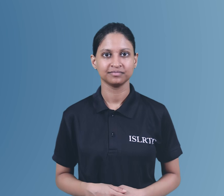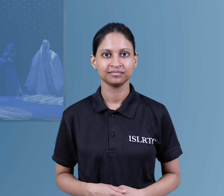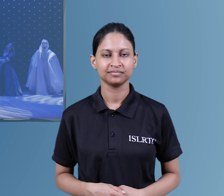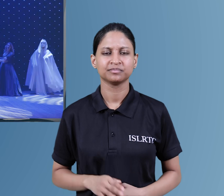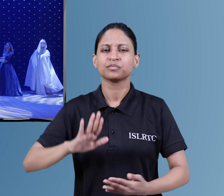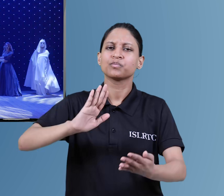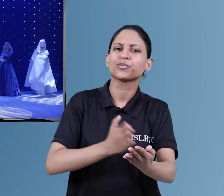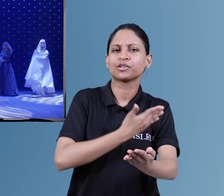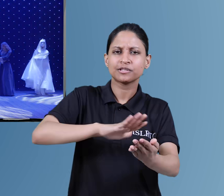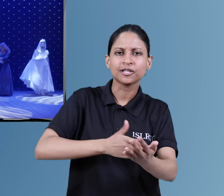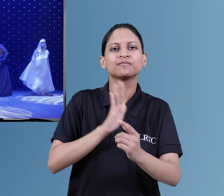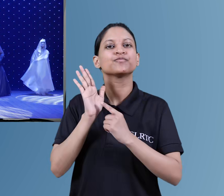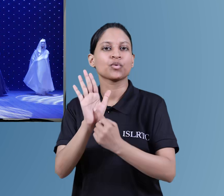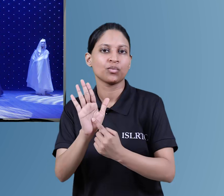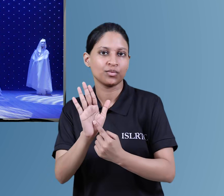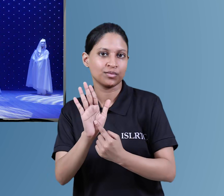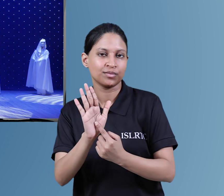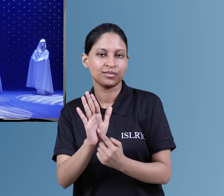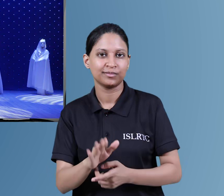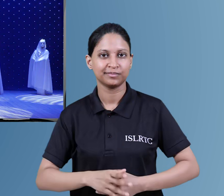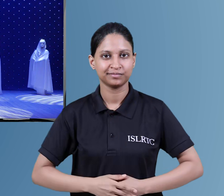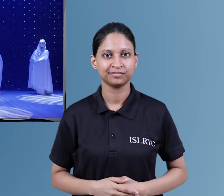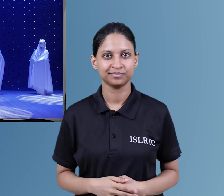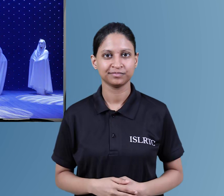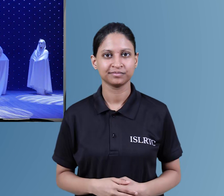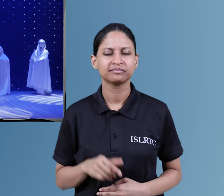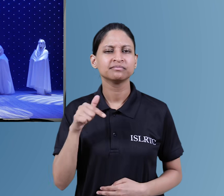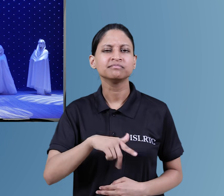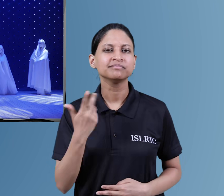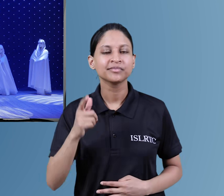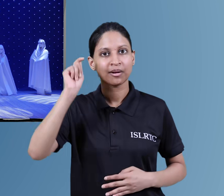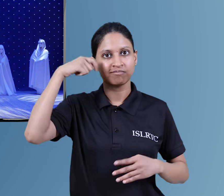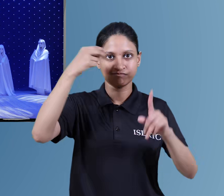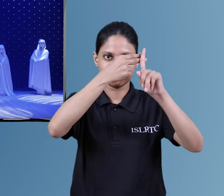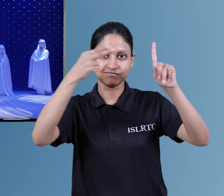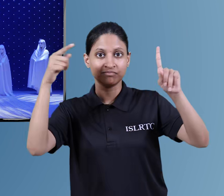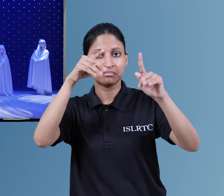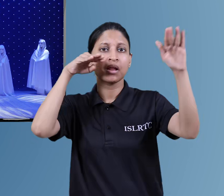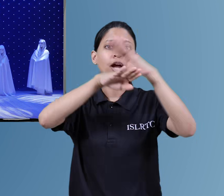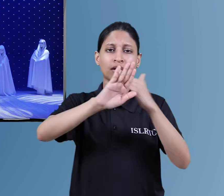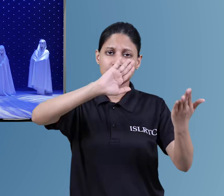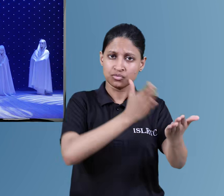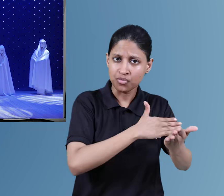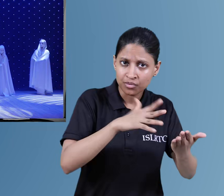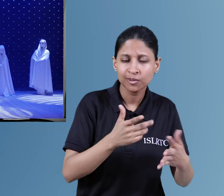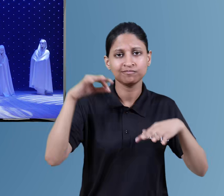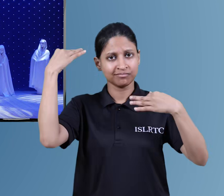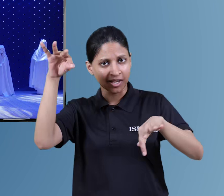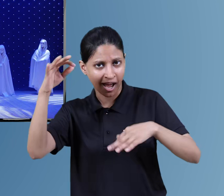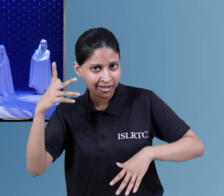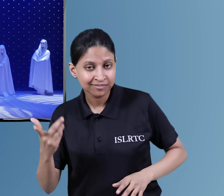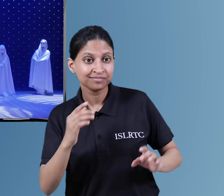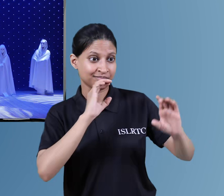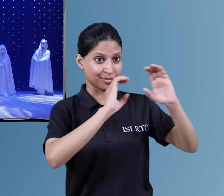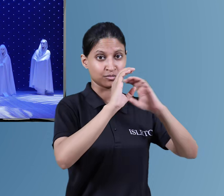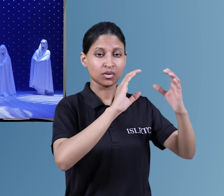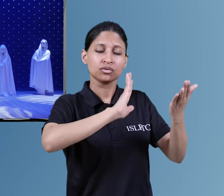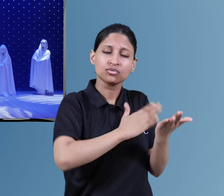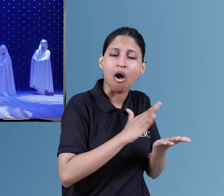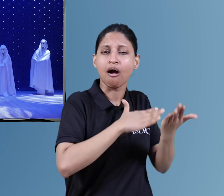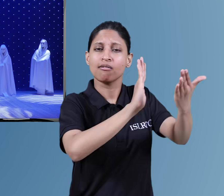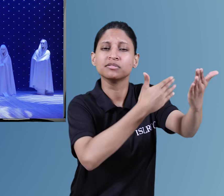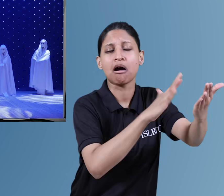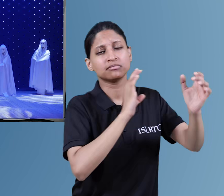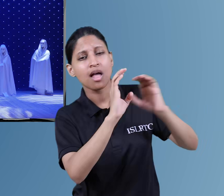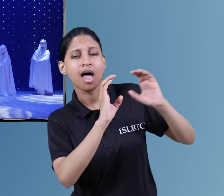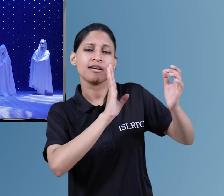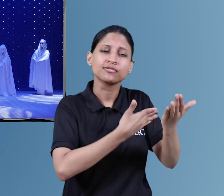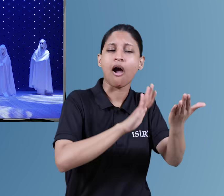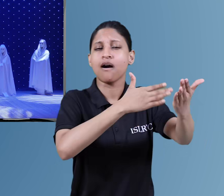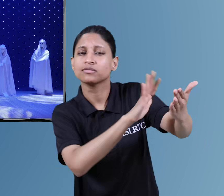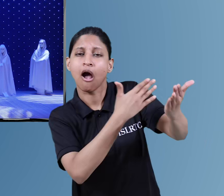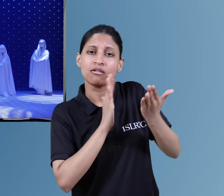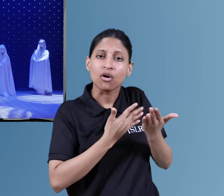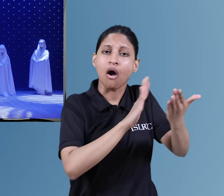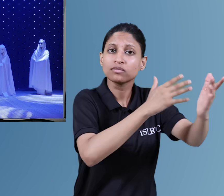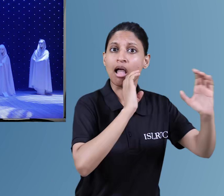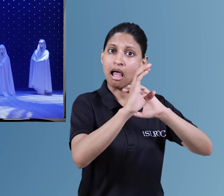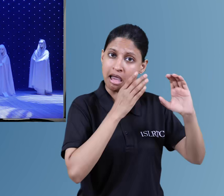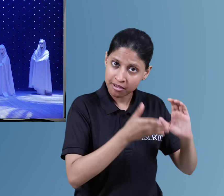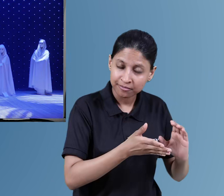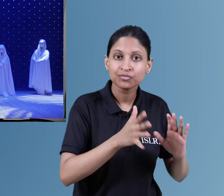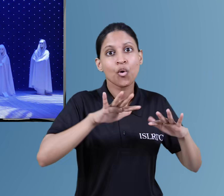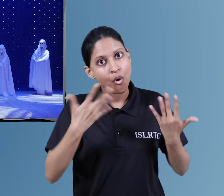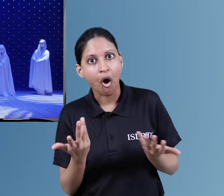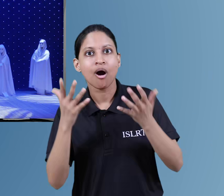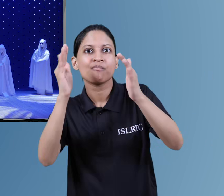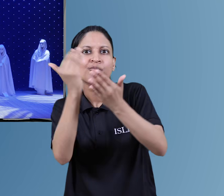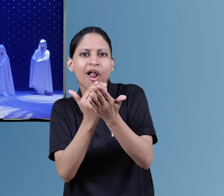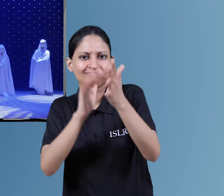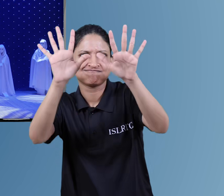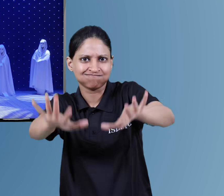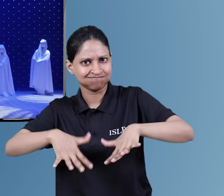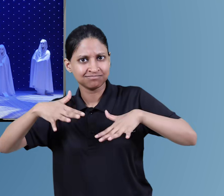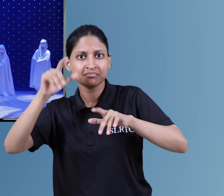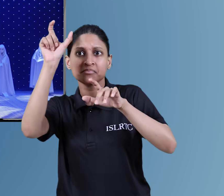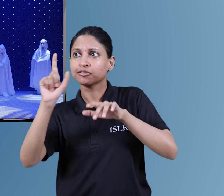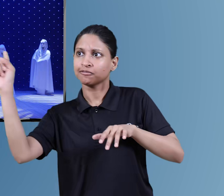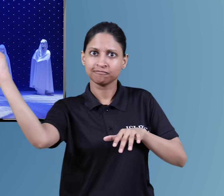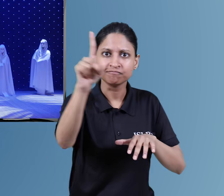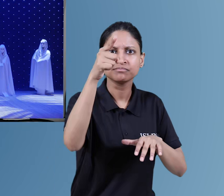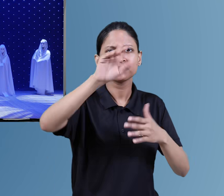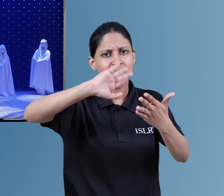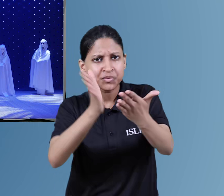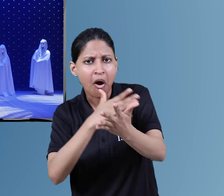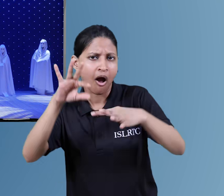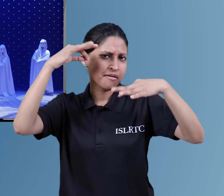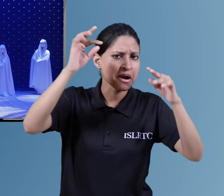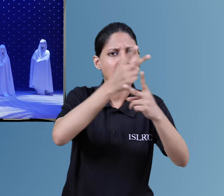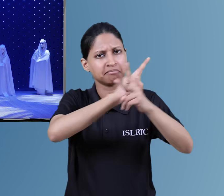Musical A form of entertainment, for example, a movie which combines singing, dancing, and acting to tell a story or a play performance.